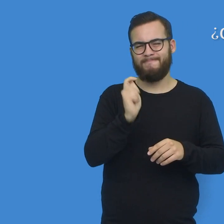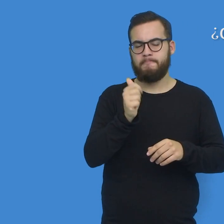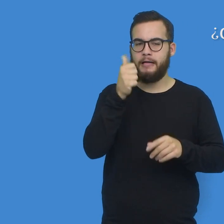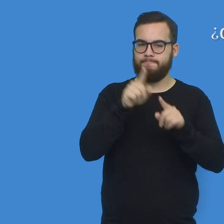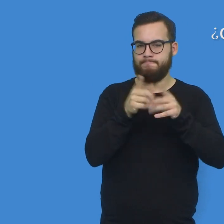más cantidad